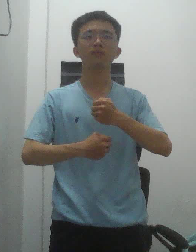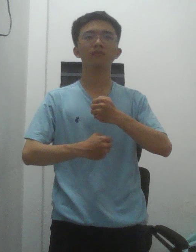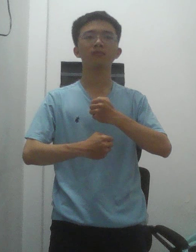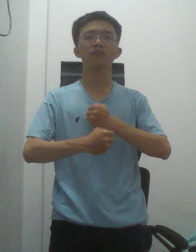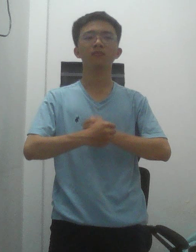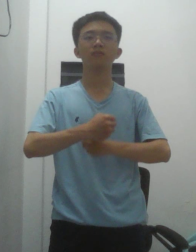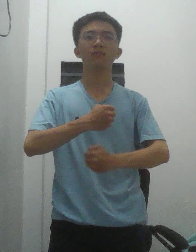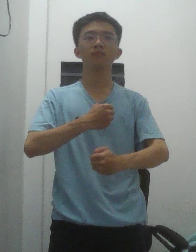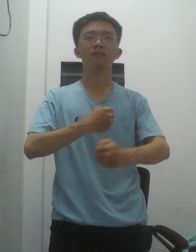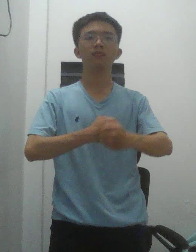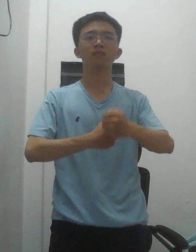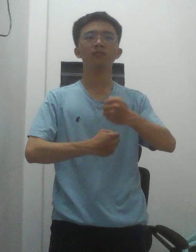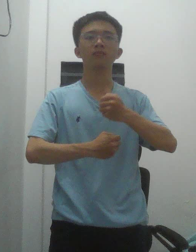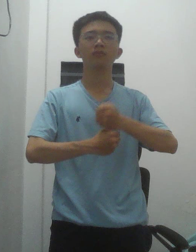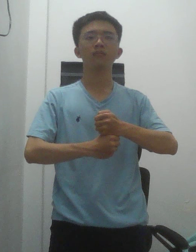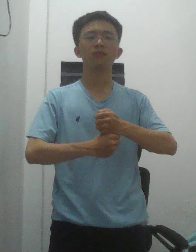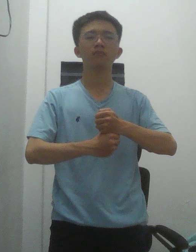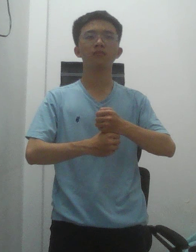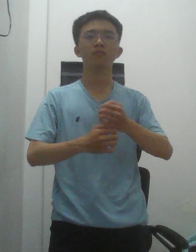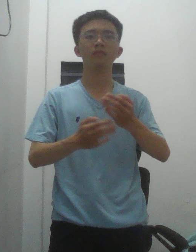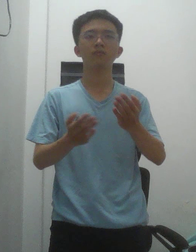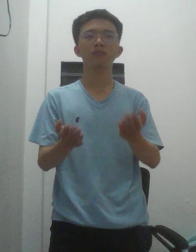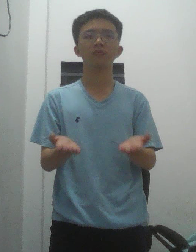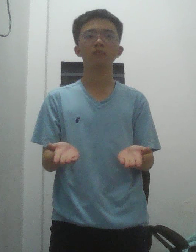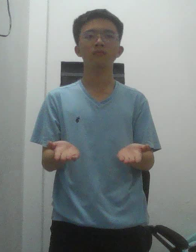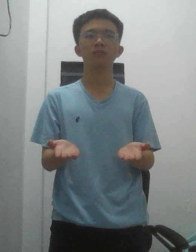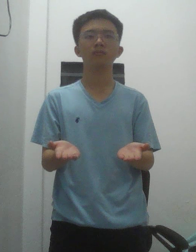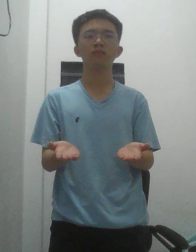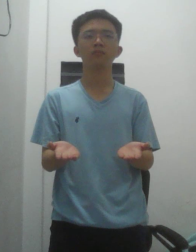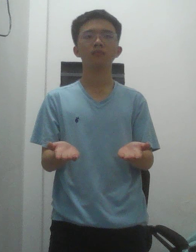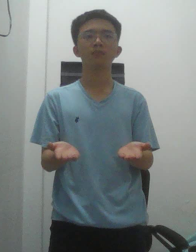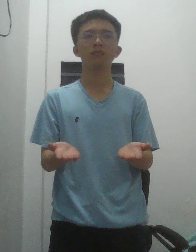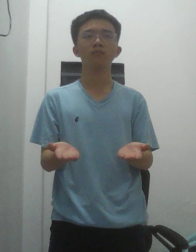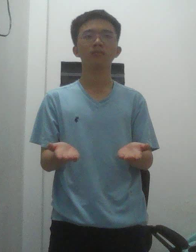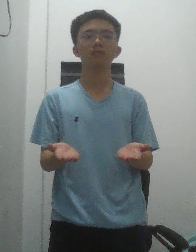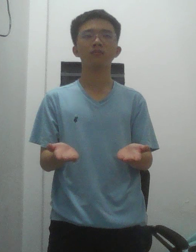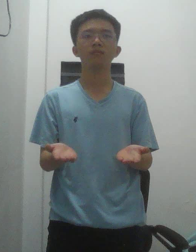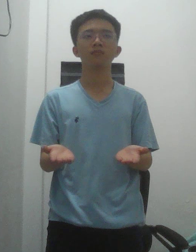nam nay